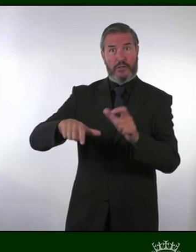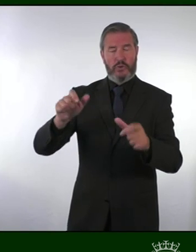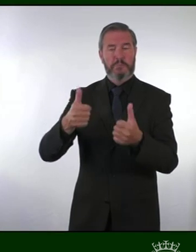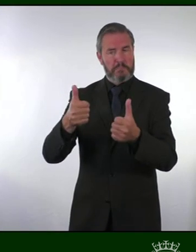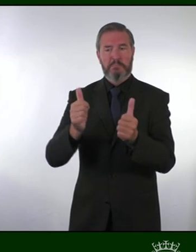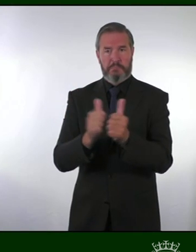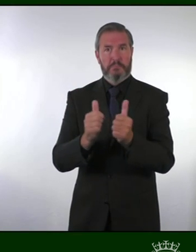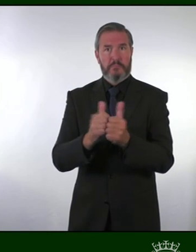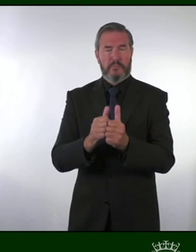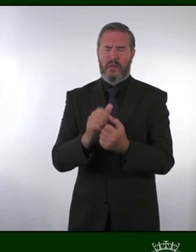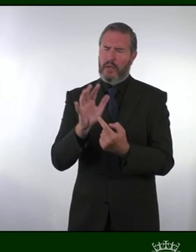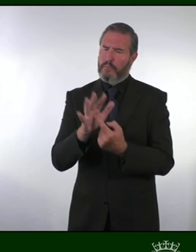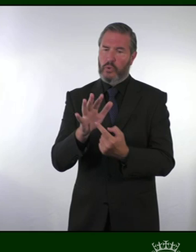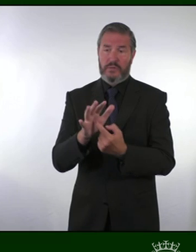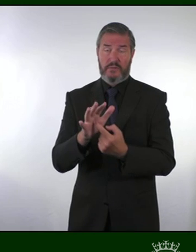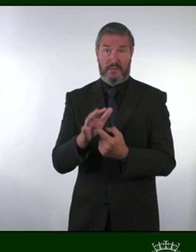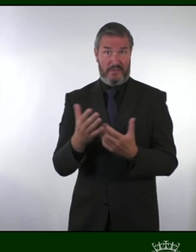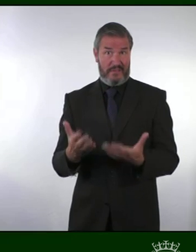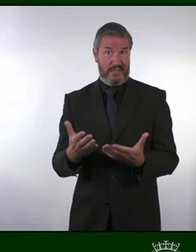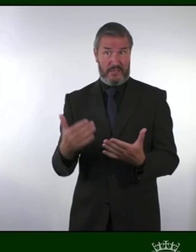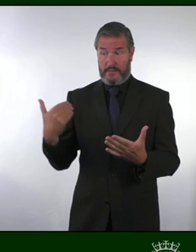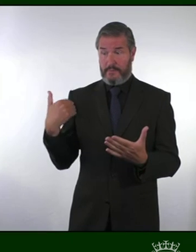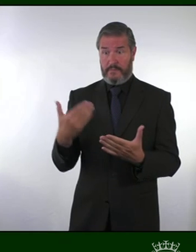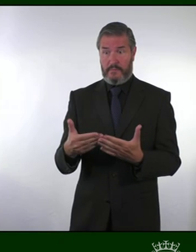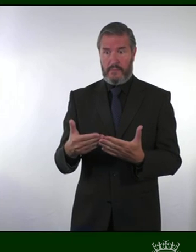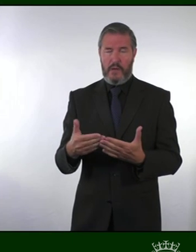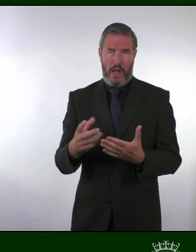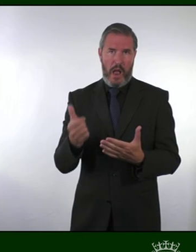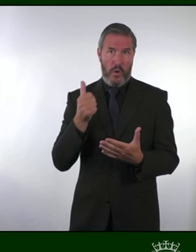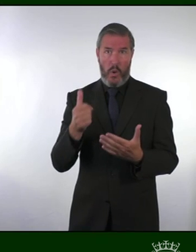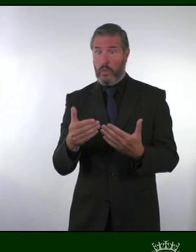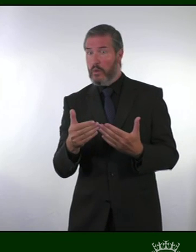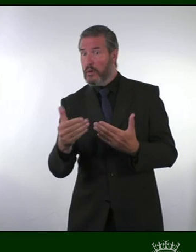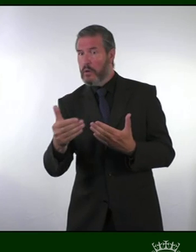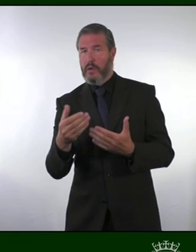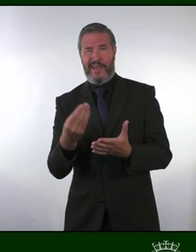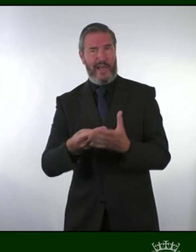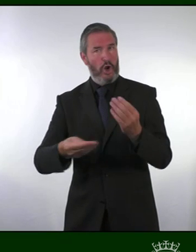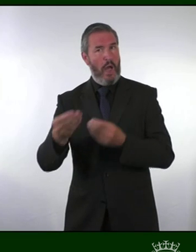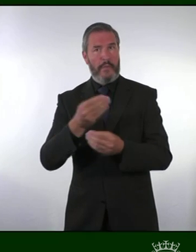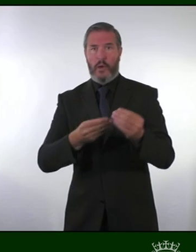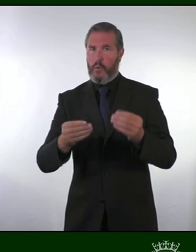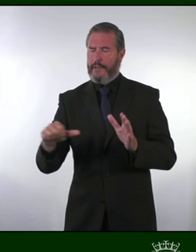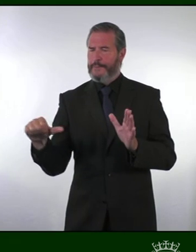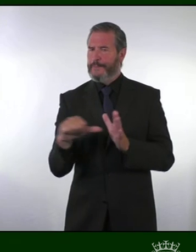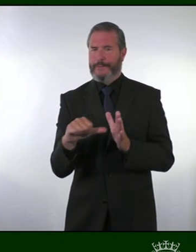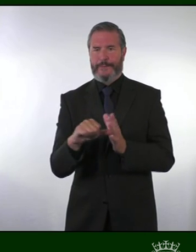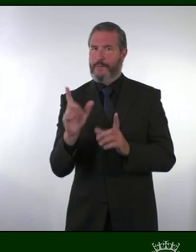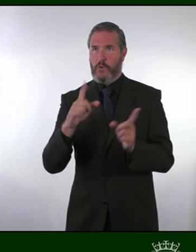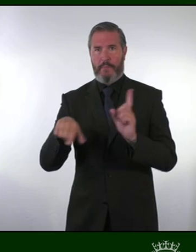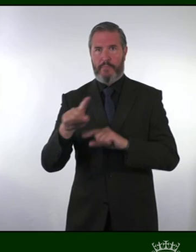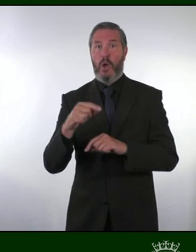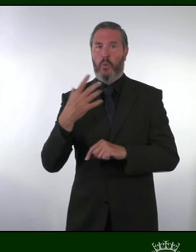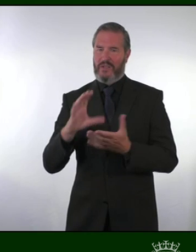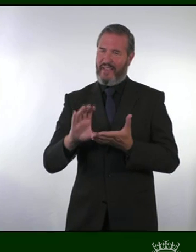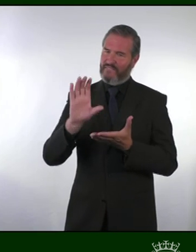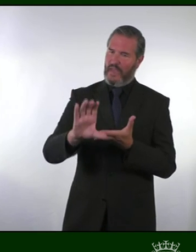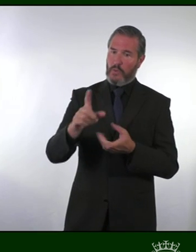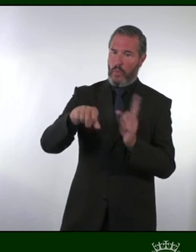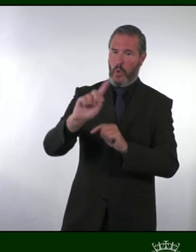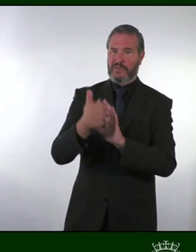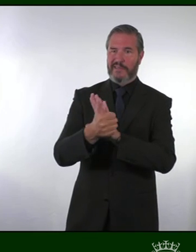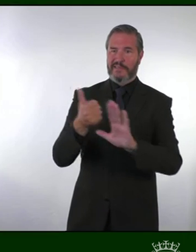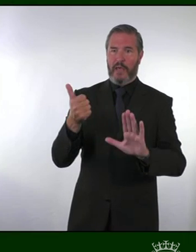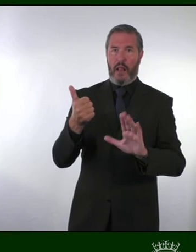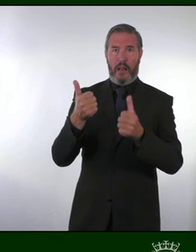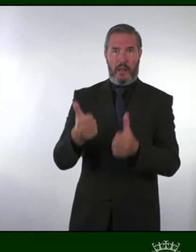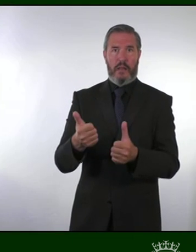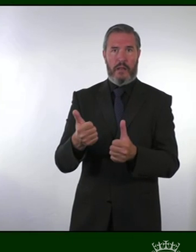It is vital that we invest in people’s skills during what will unquestionably be economically difficult times.